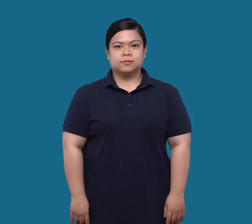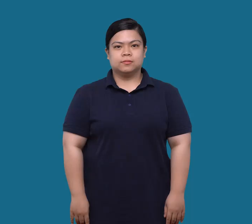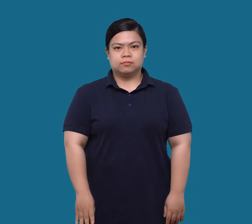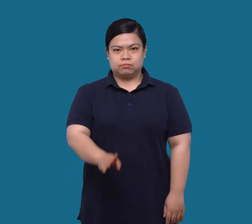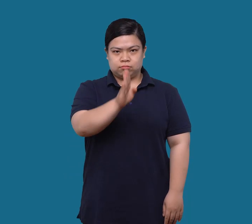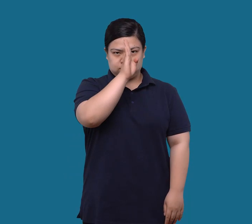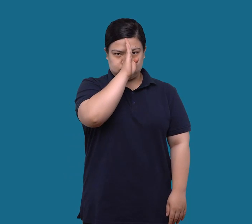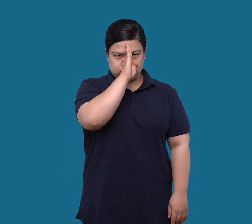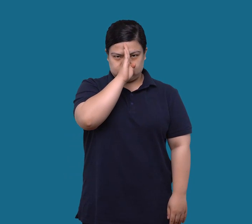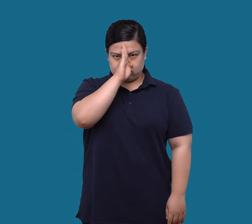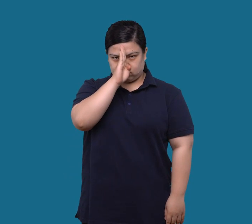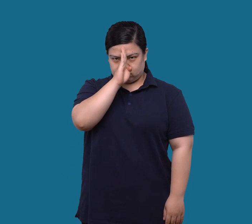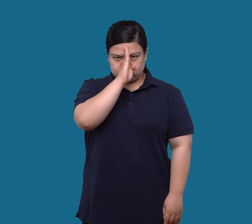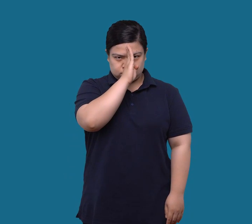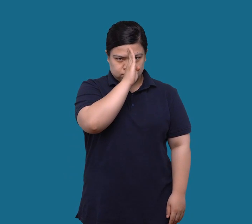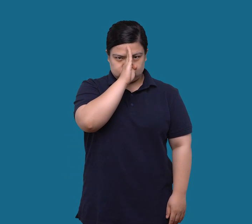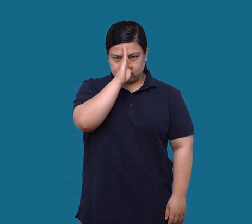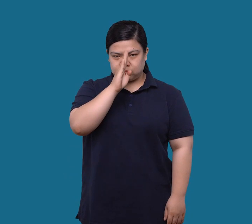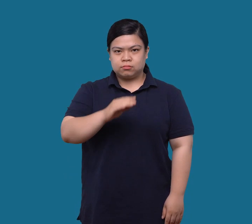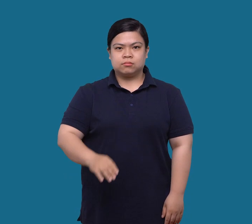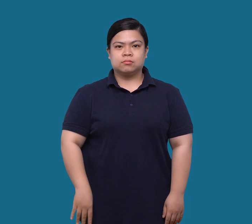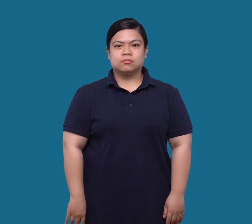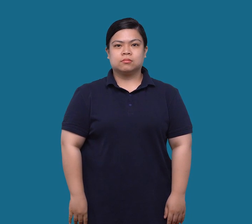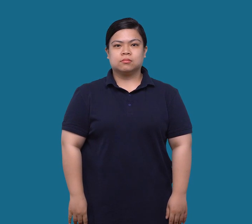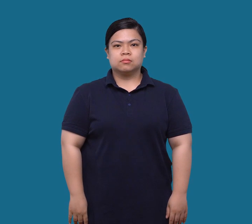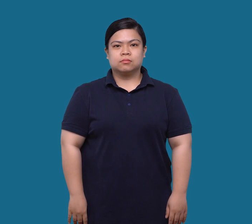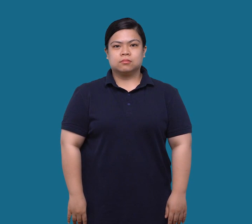lạnh lùng